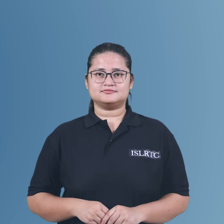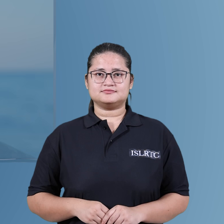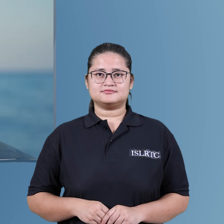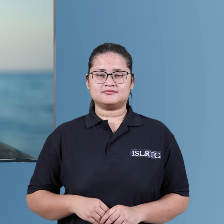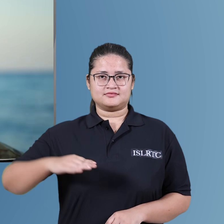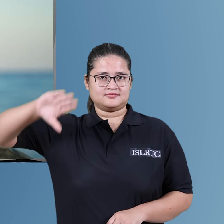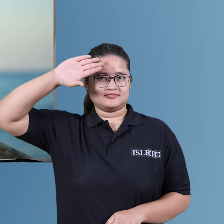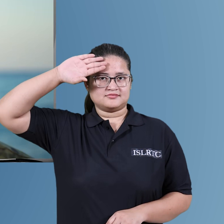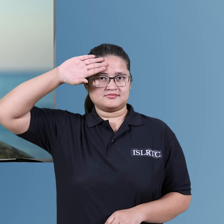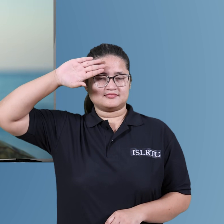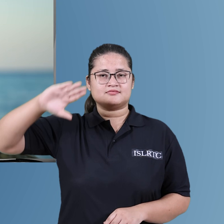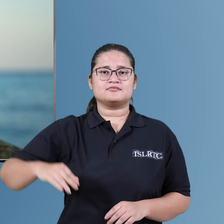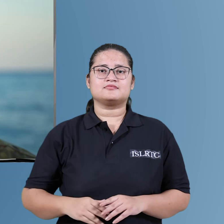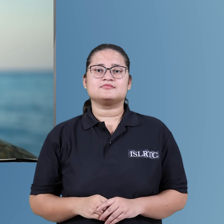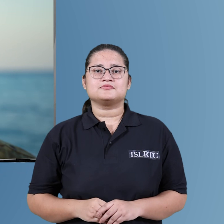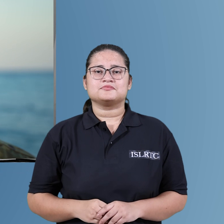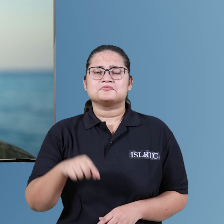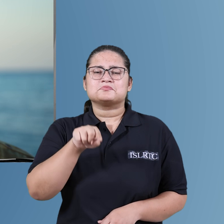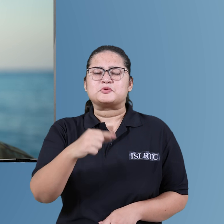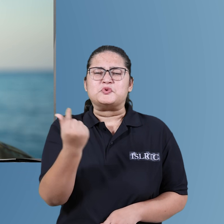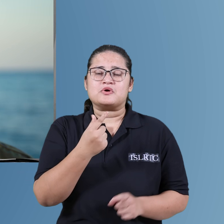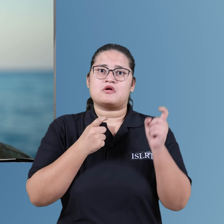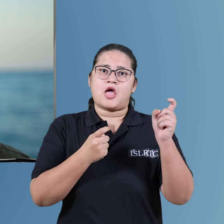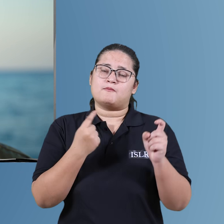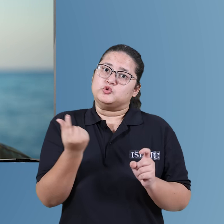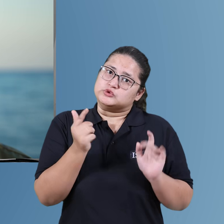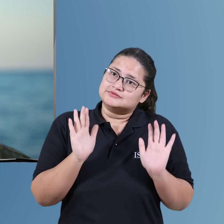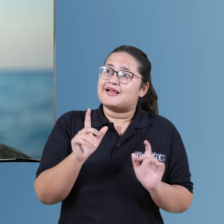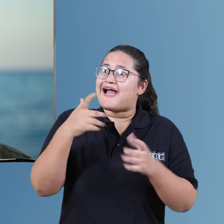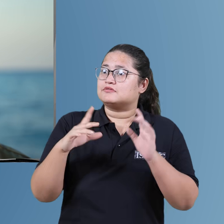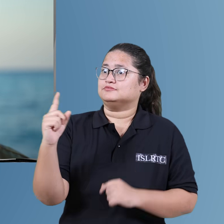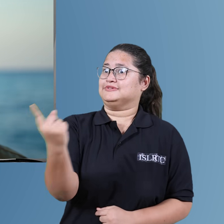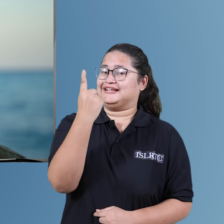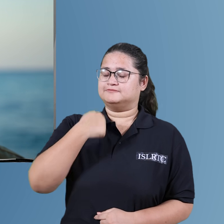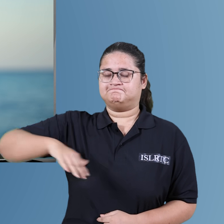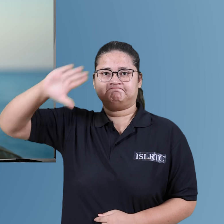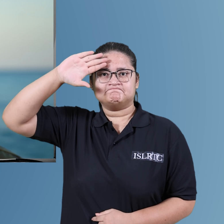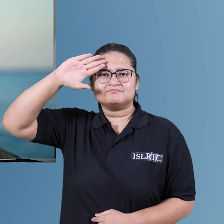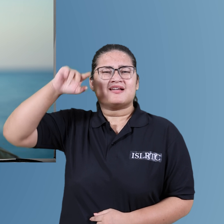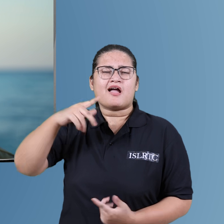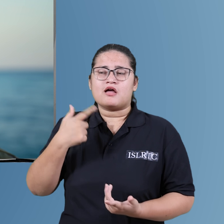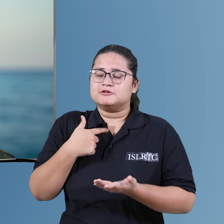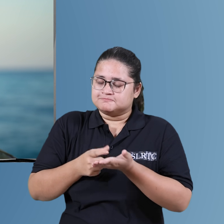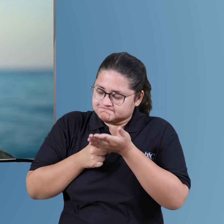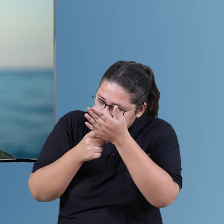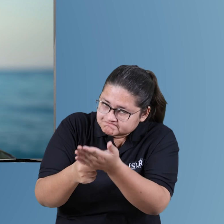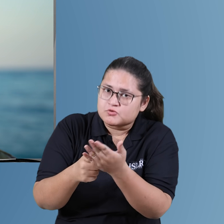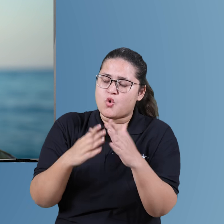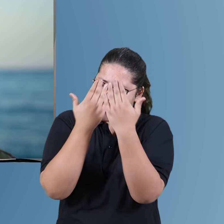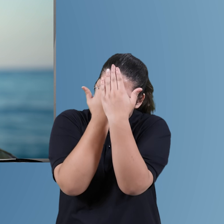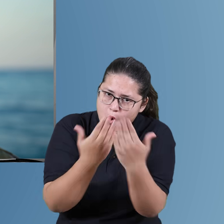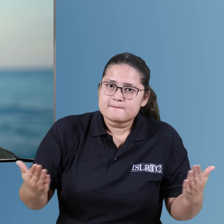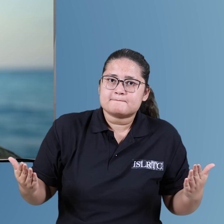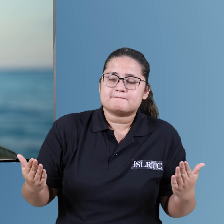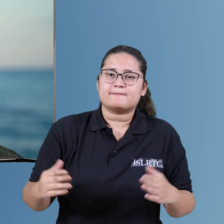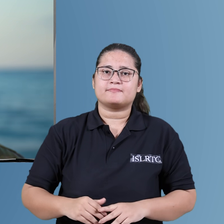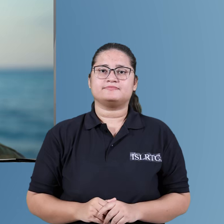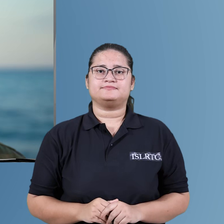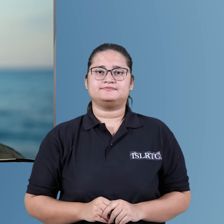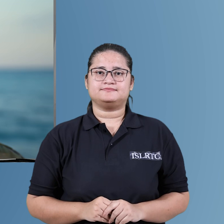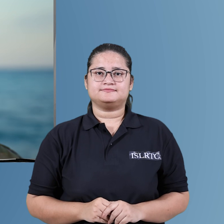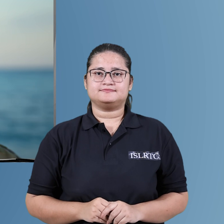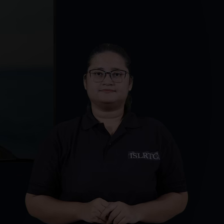Salute Salute is used especially in a military context. It can refer to a gesture to show respect or honor someone.